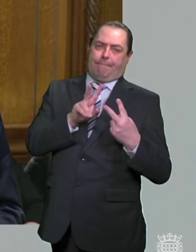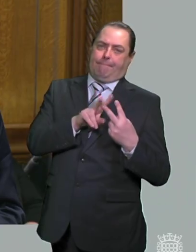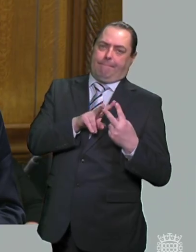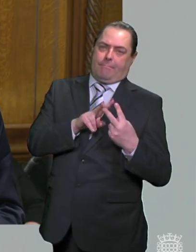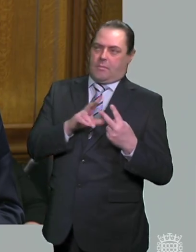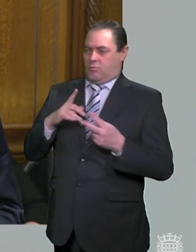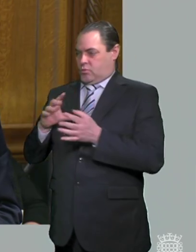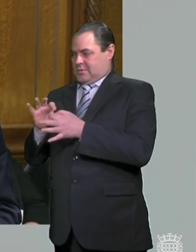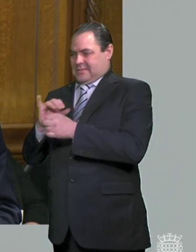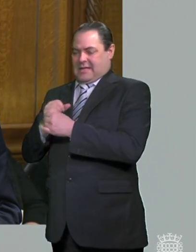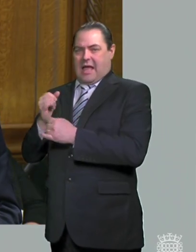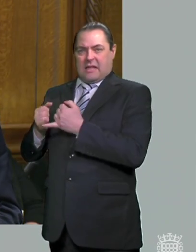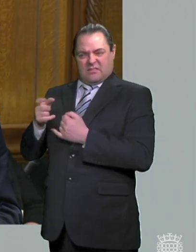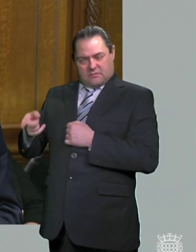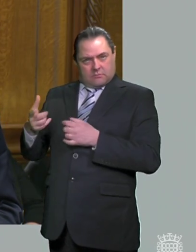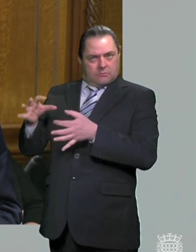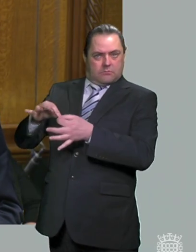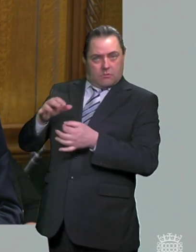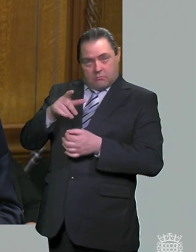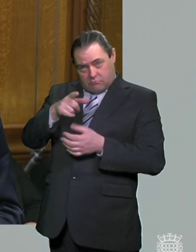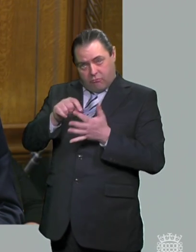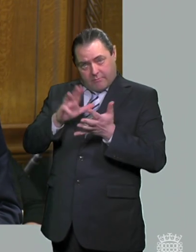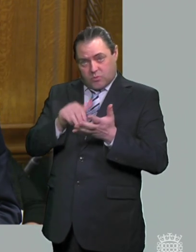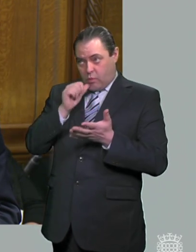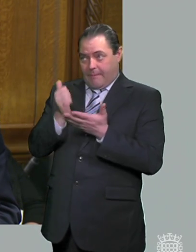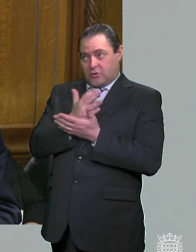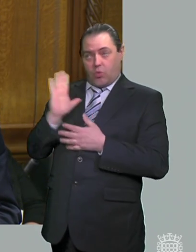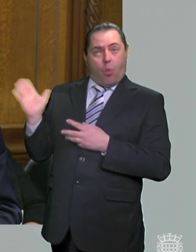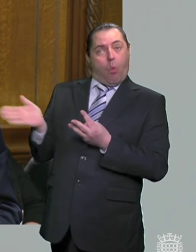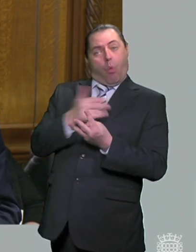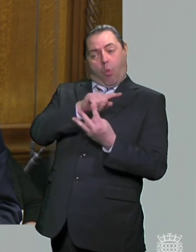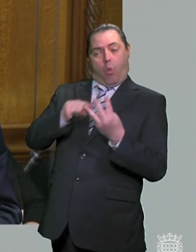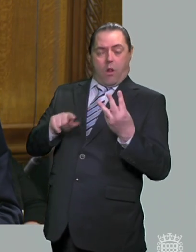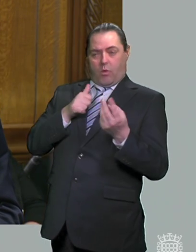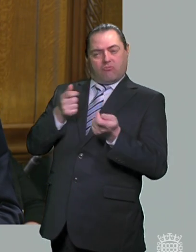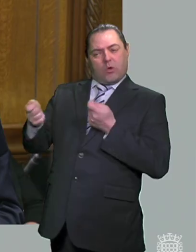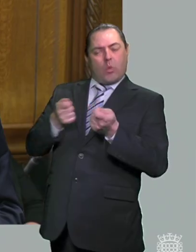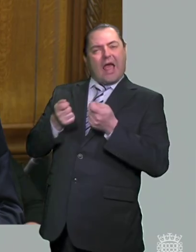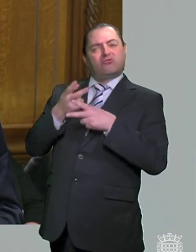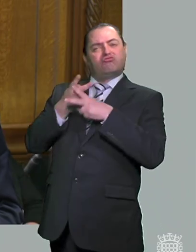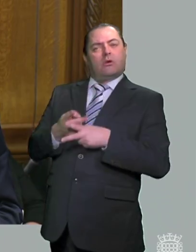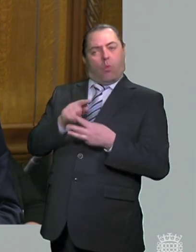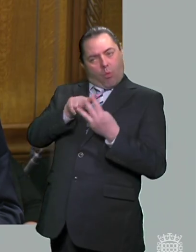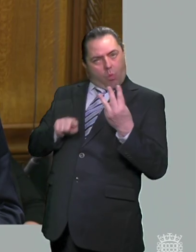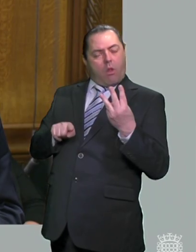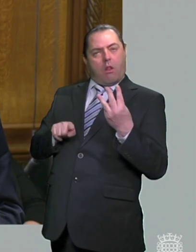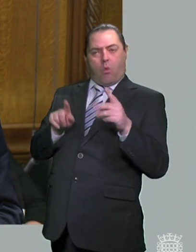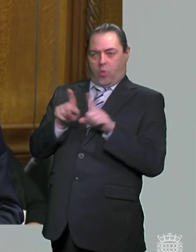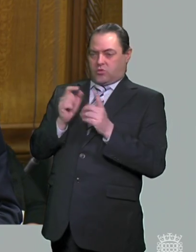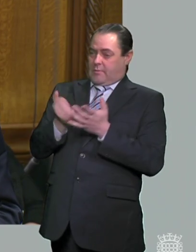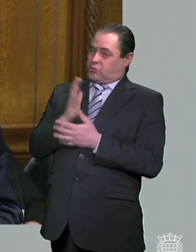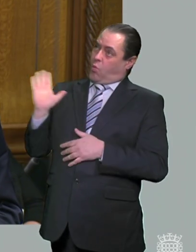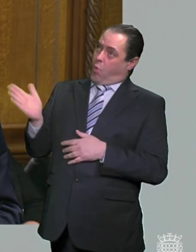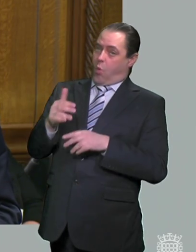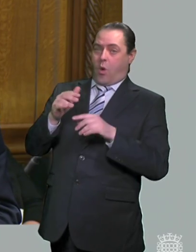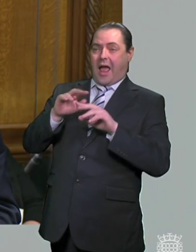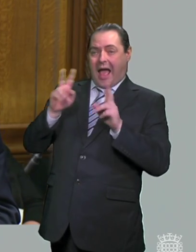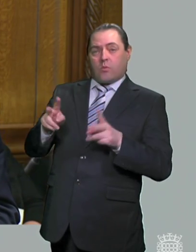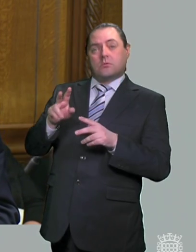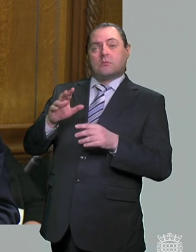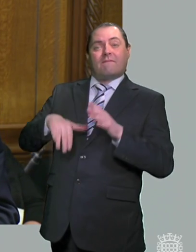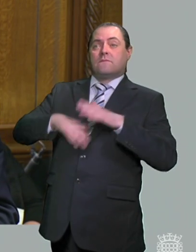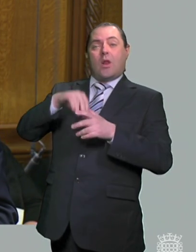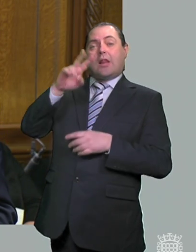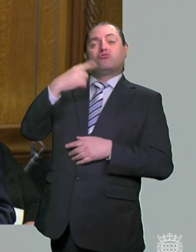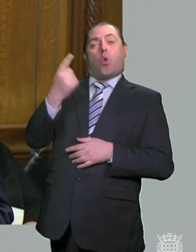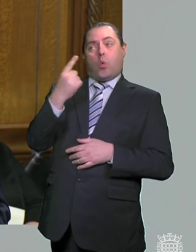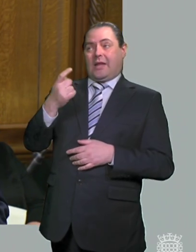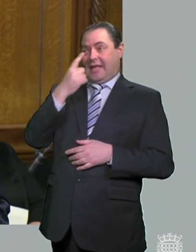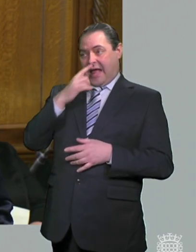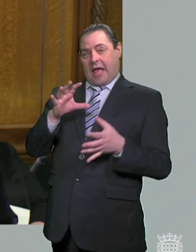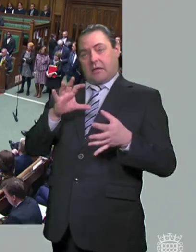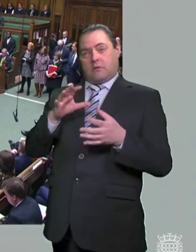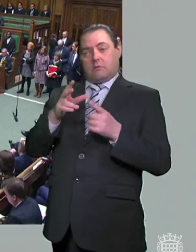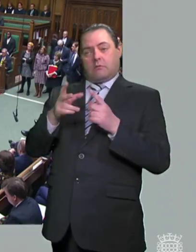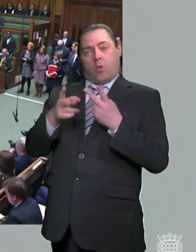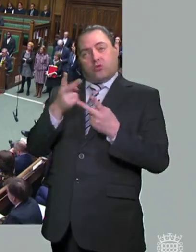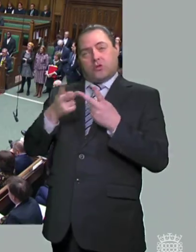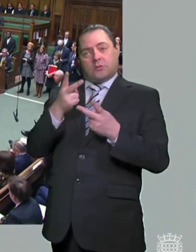Will the Prime Minister end this by ensuring that all fuels are regulated and that those all-electric households are able to get the alternative fuels payment?